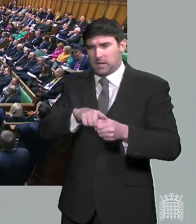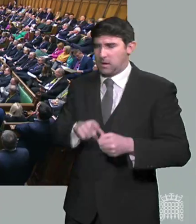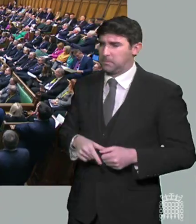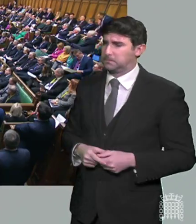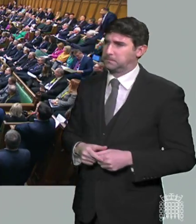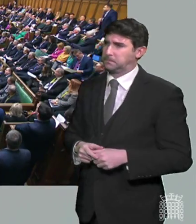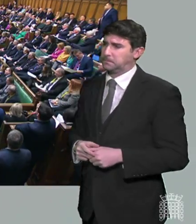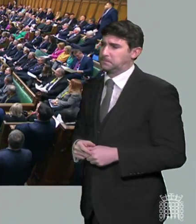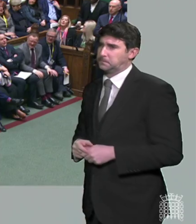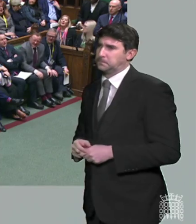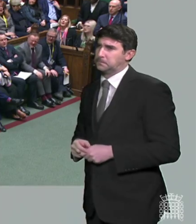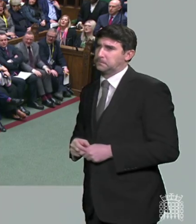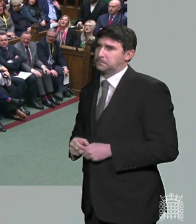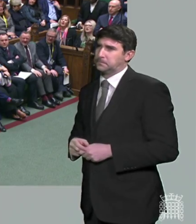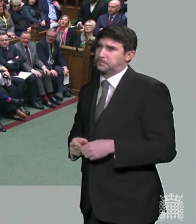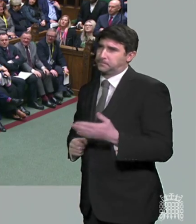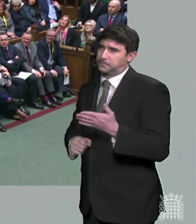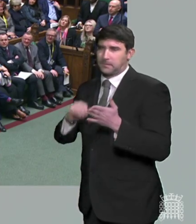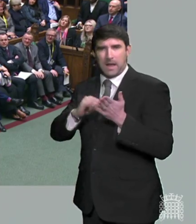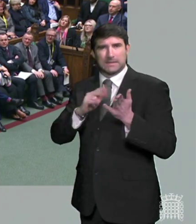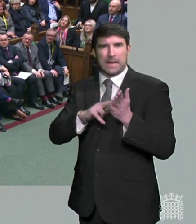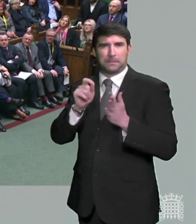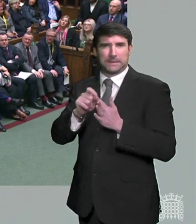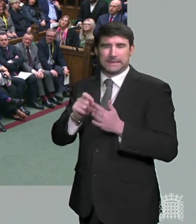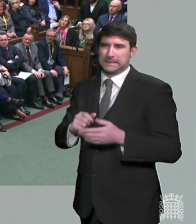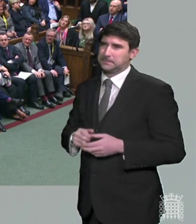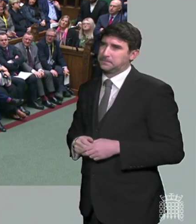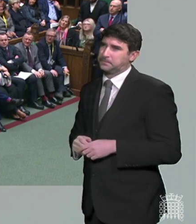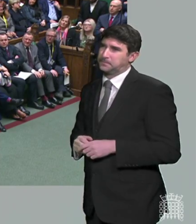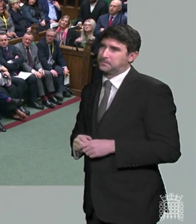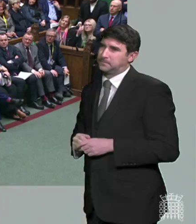I call the leader of the Scottish National party.